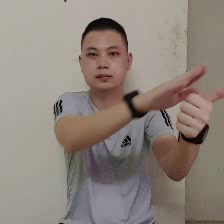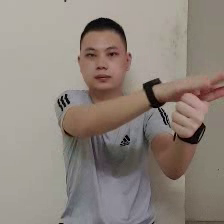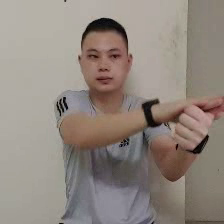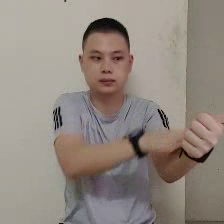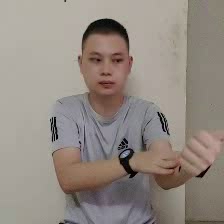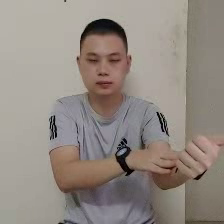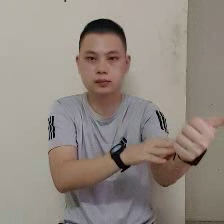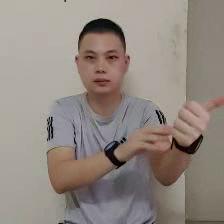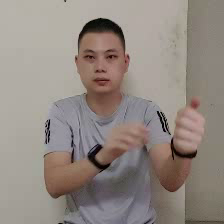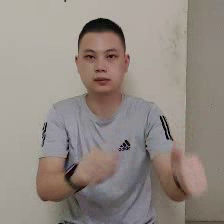An ủi